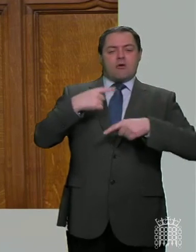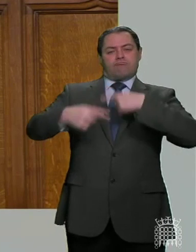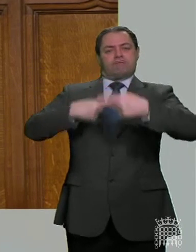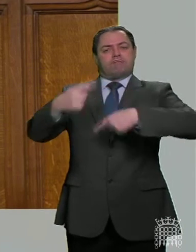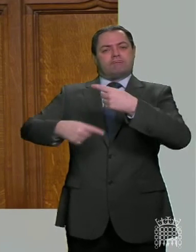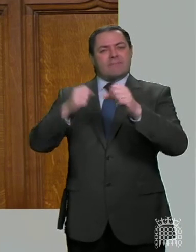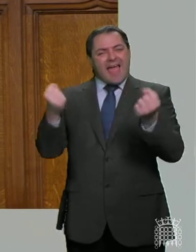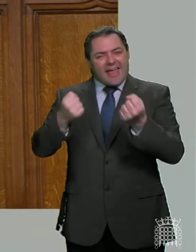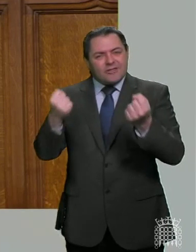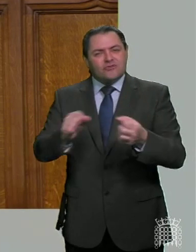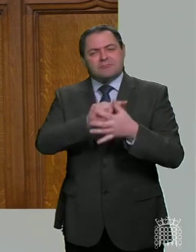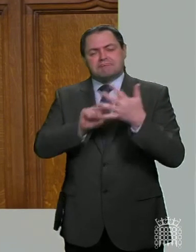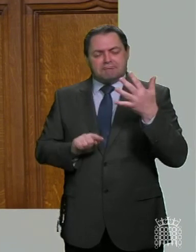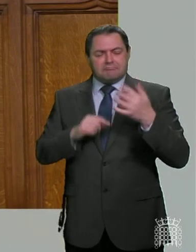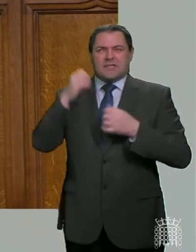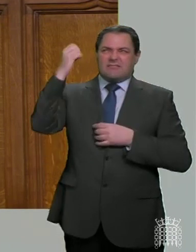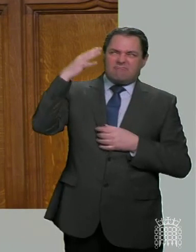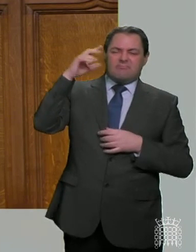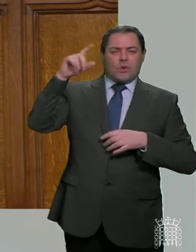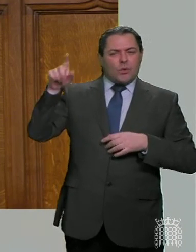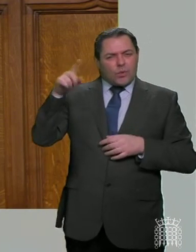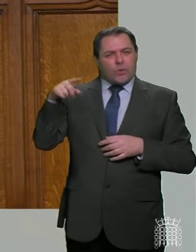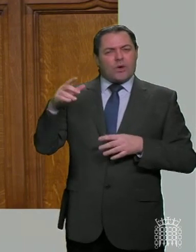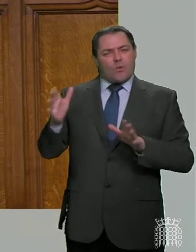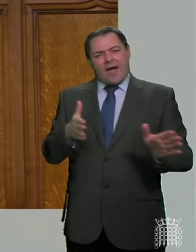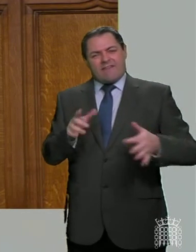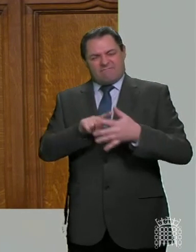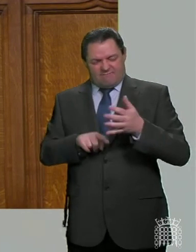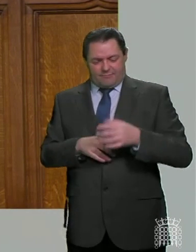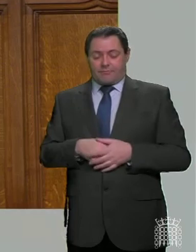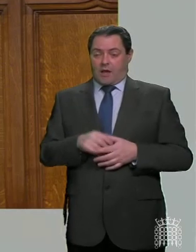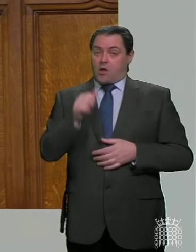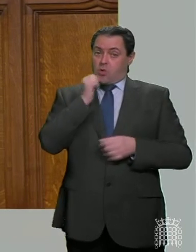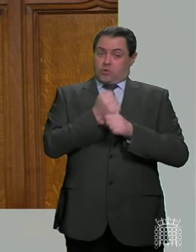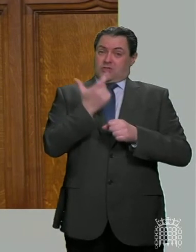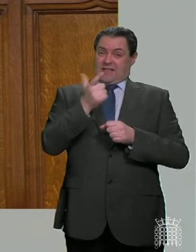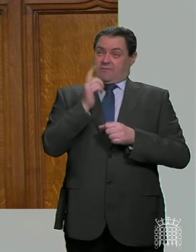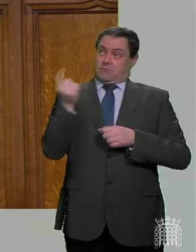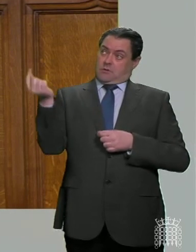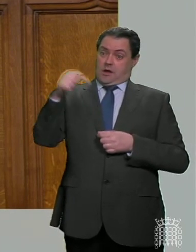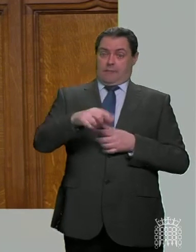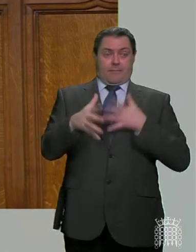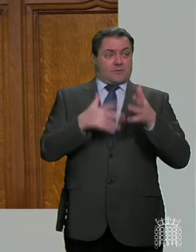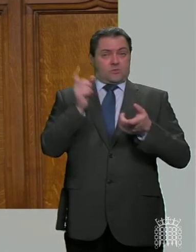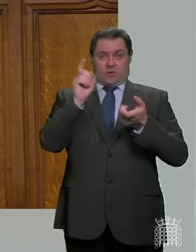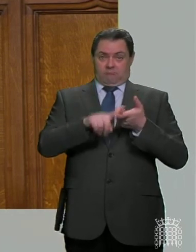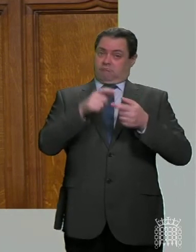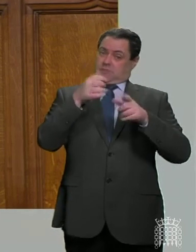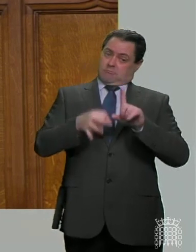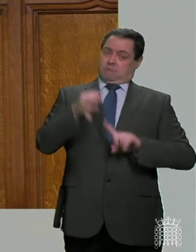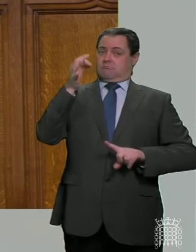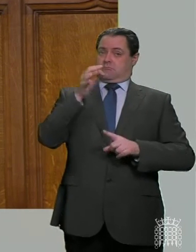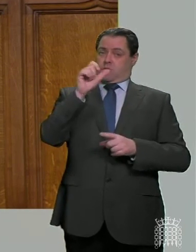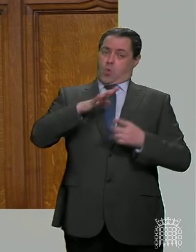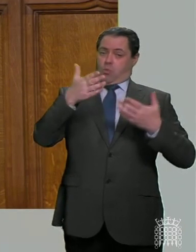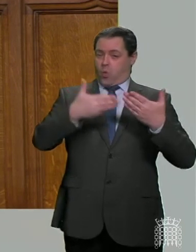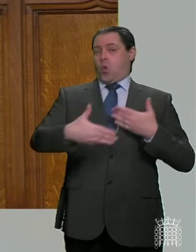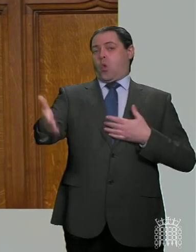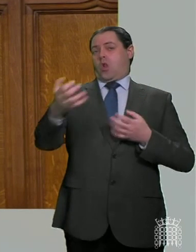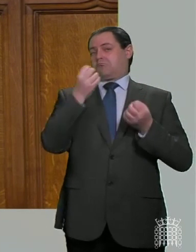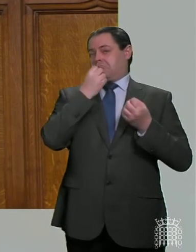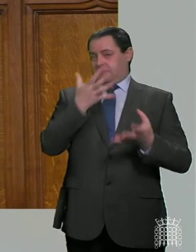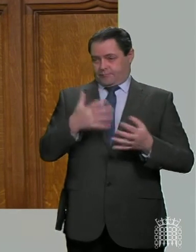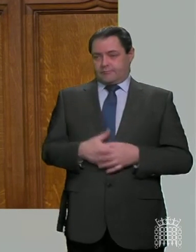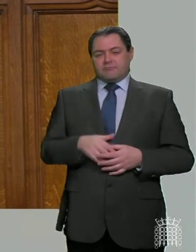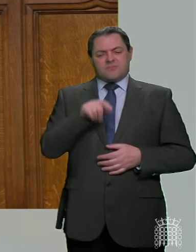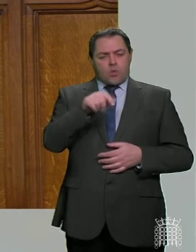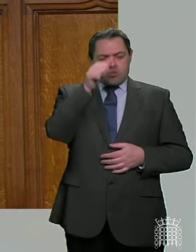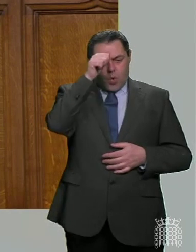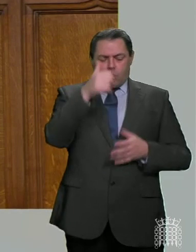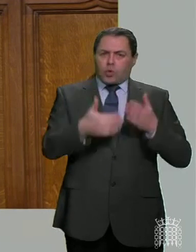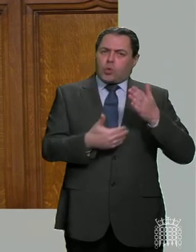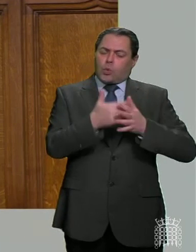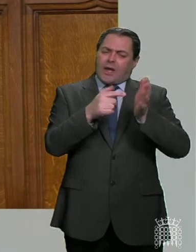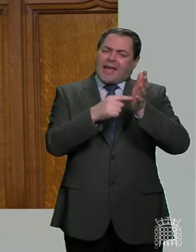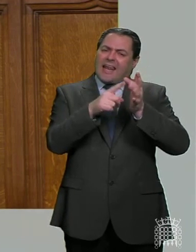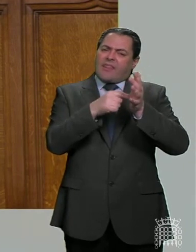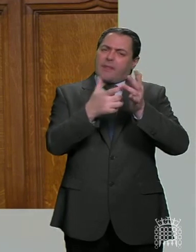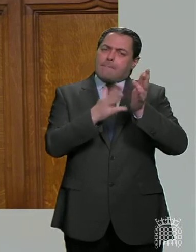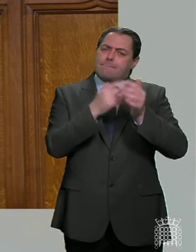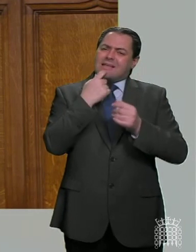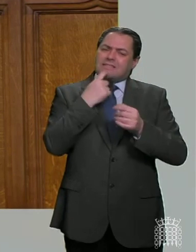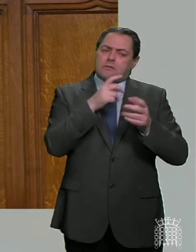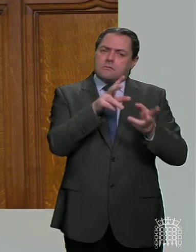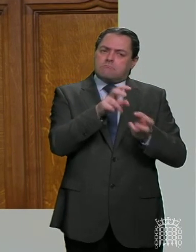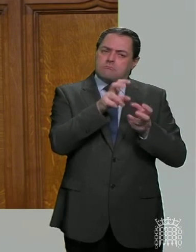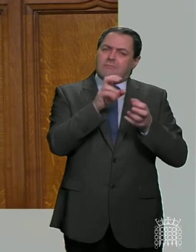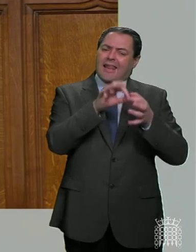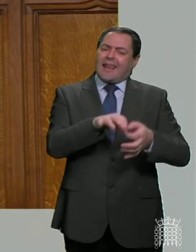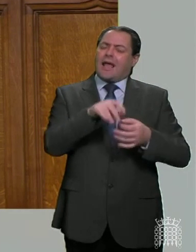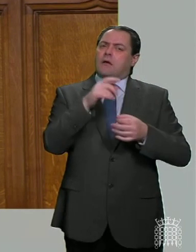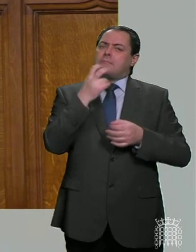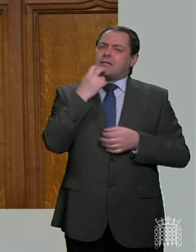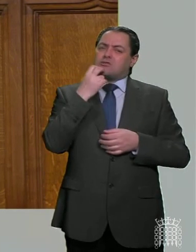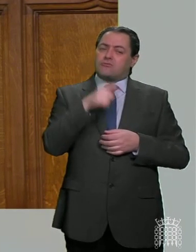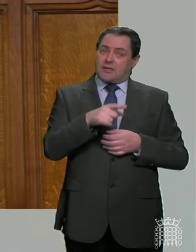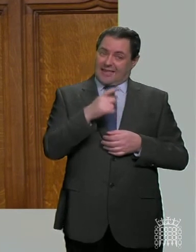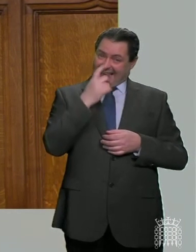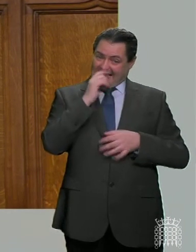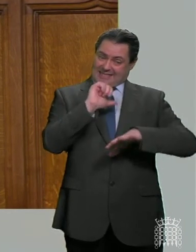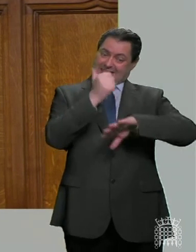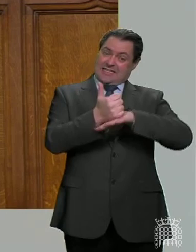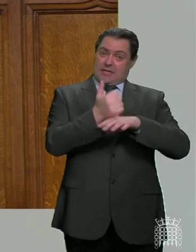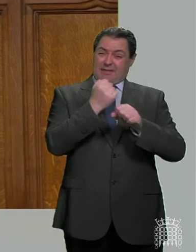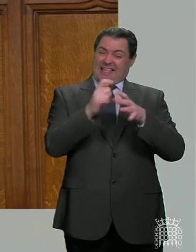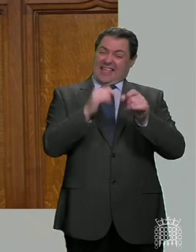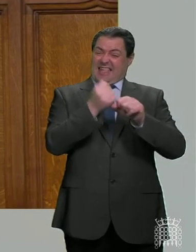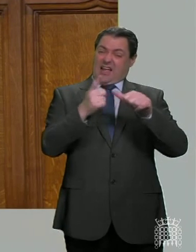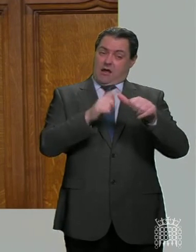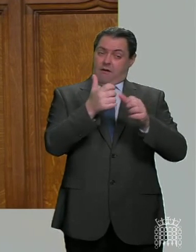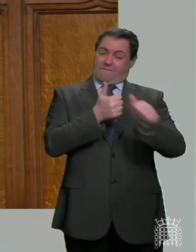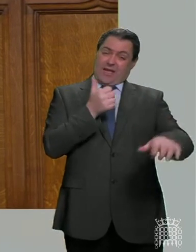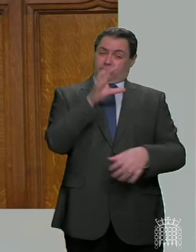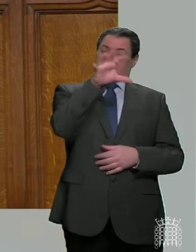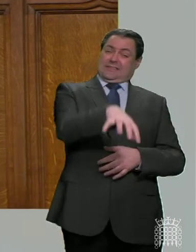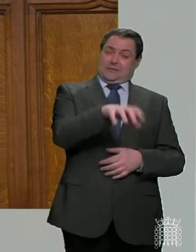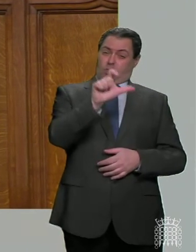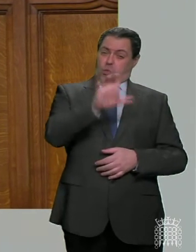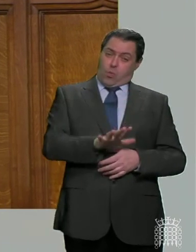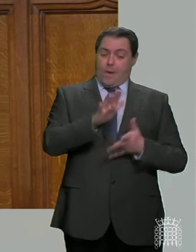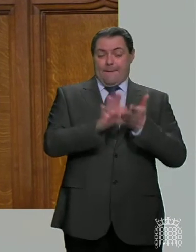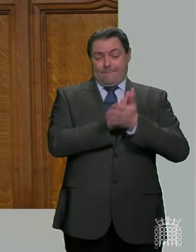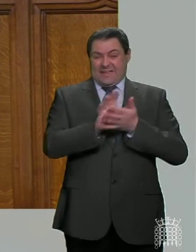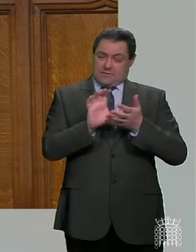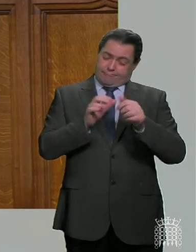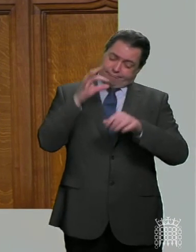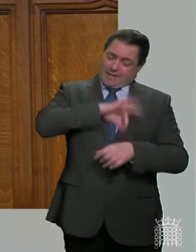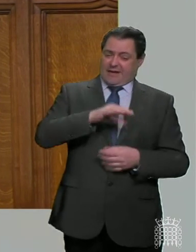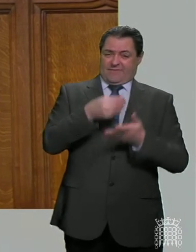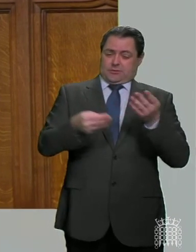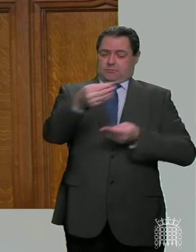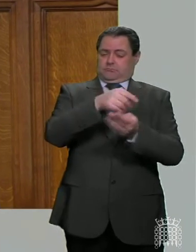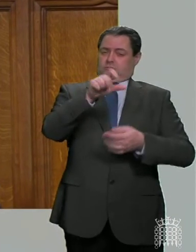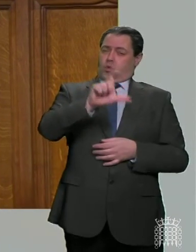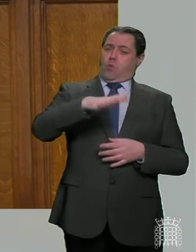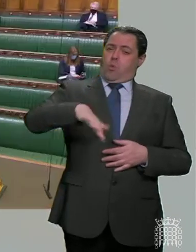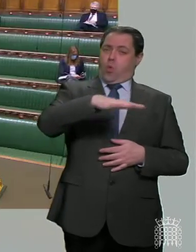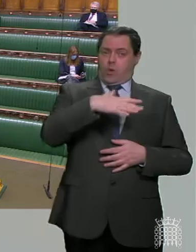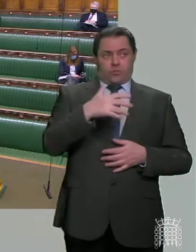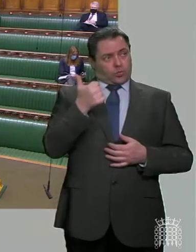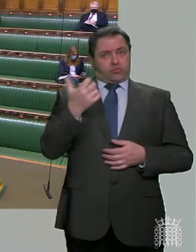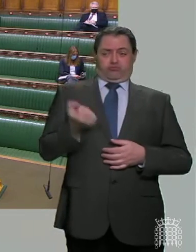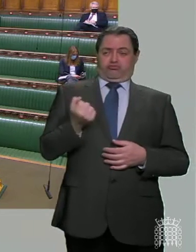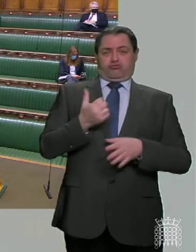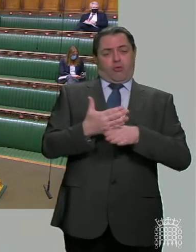I know the Prime Minister shares my ambition for the G7 to leave a lasting economic legacy for the people of Cornwall, so to that end, and in the light of the recent progress on lithium extraction, will he work with me to secure a gigafactory for Cornwall so that we can produce the batteries, leave that lasting economic legacy and provide the well-paid jobs for the future that Cornwall needs?